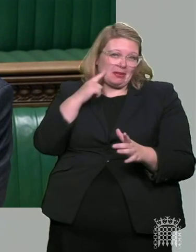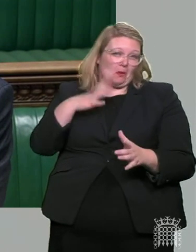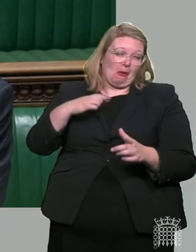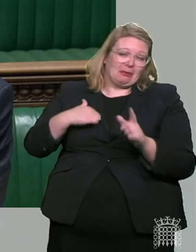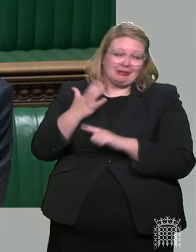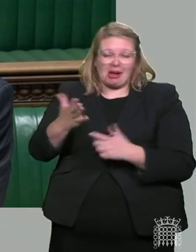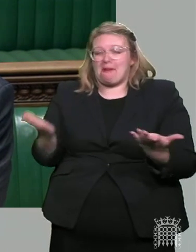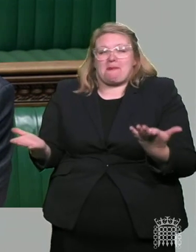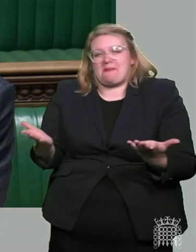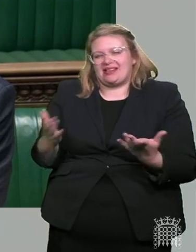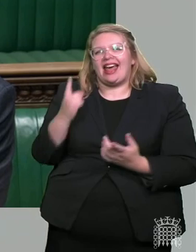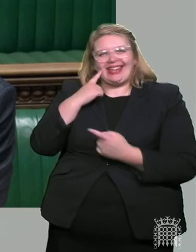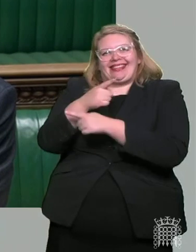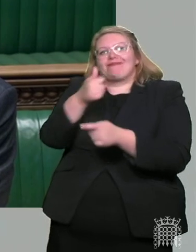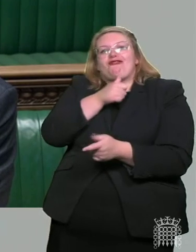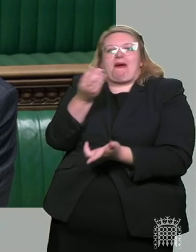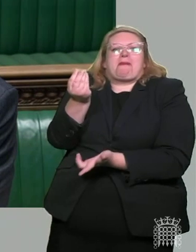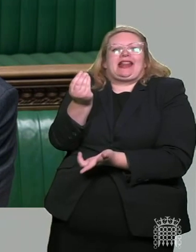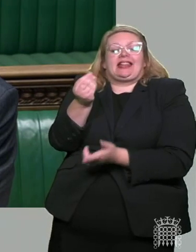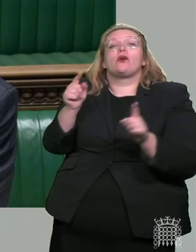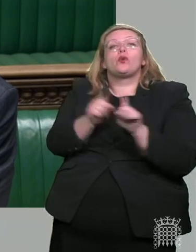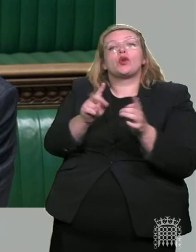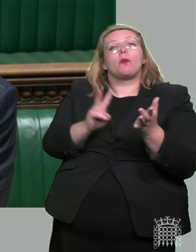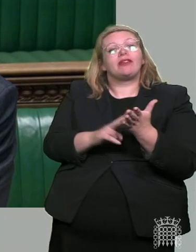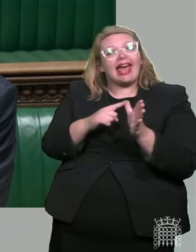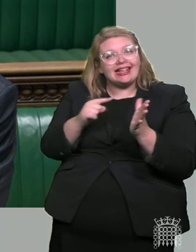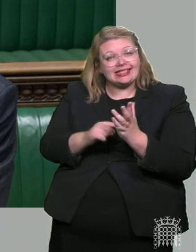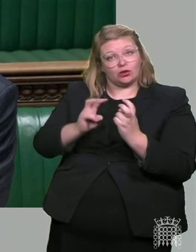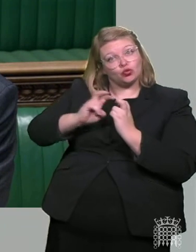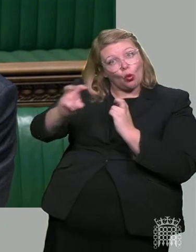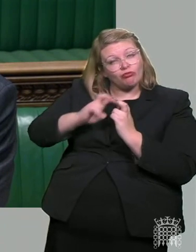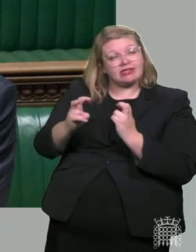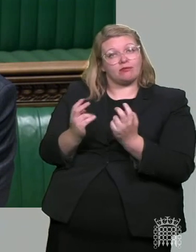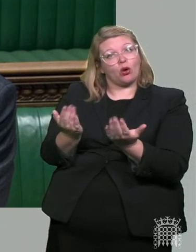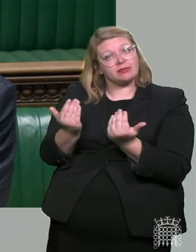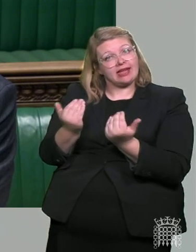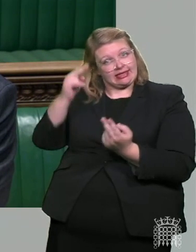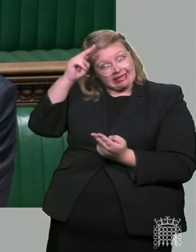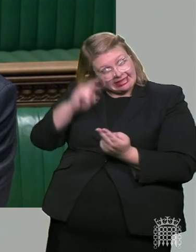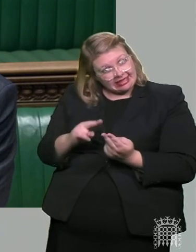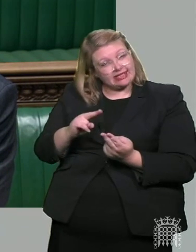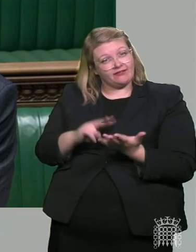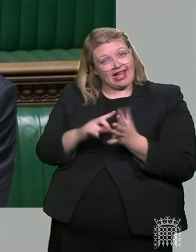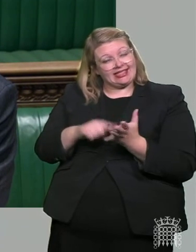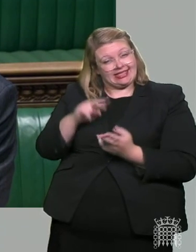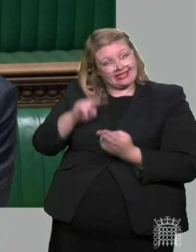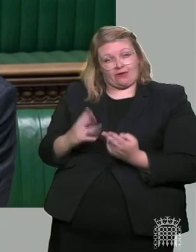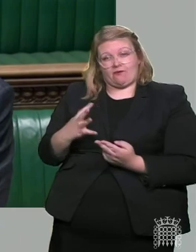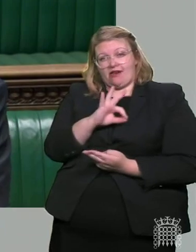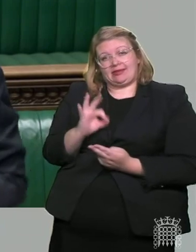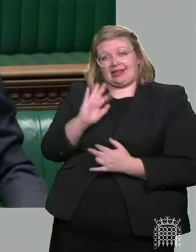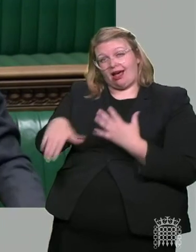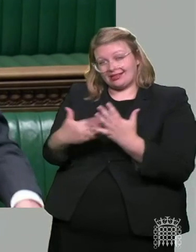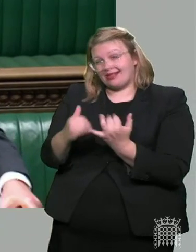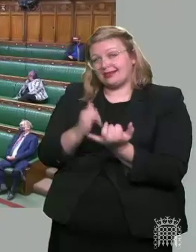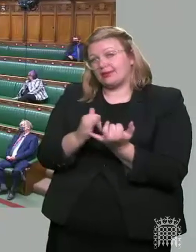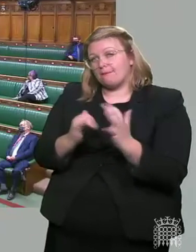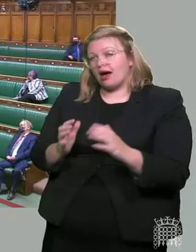We have extended the cut in VAT for tourism and hospitality to 5% right the way through until the end of September.